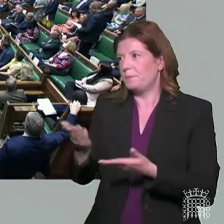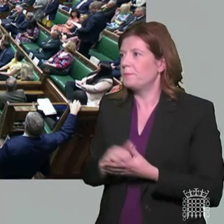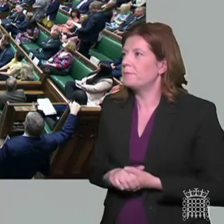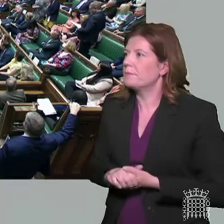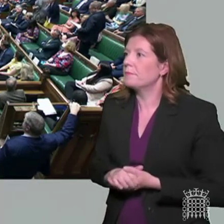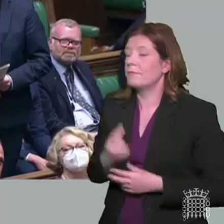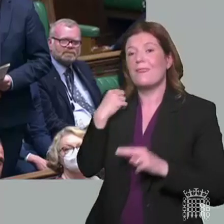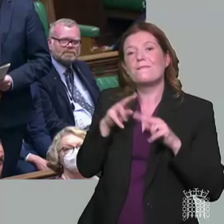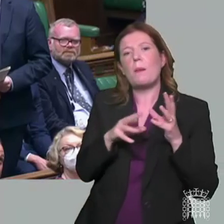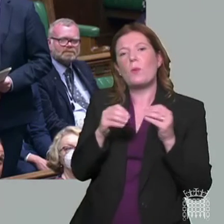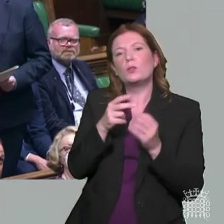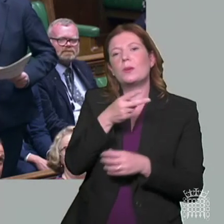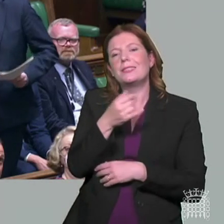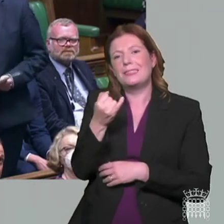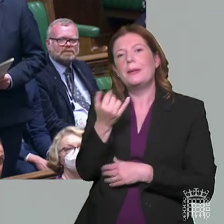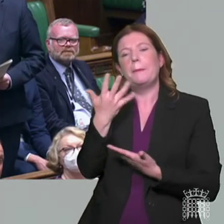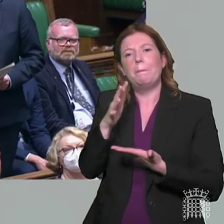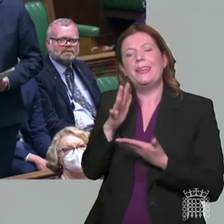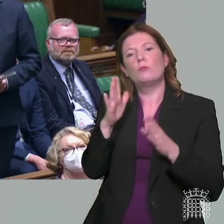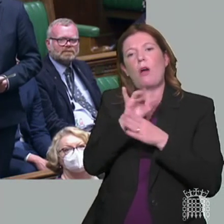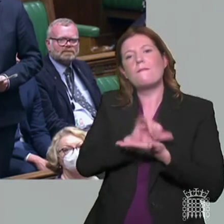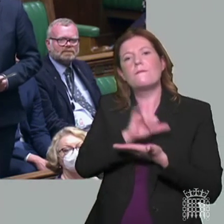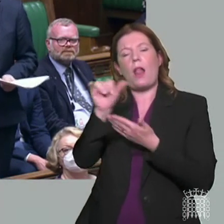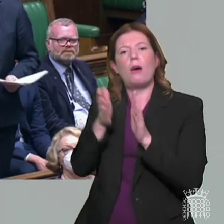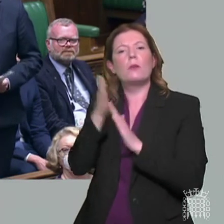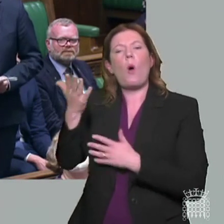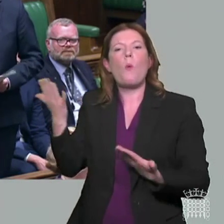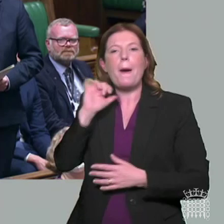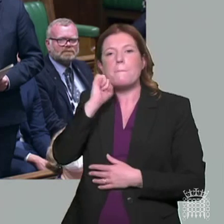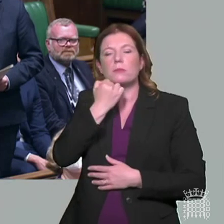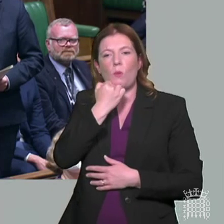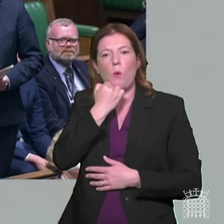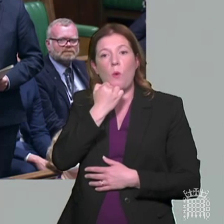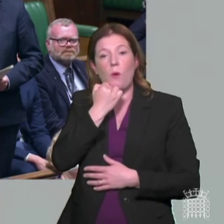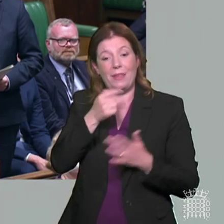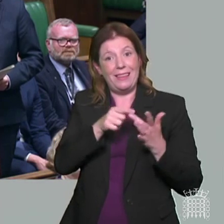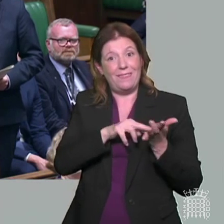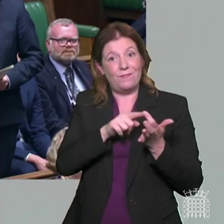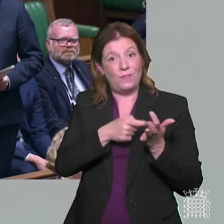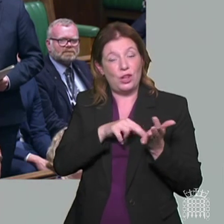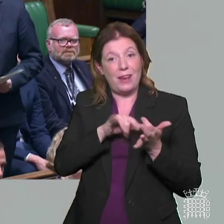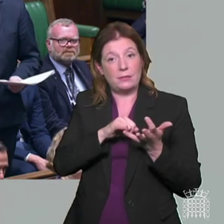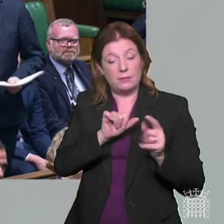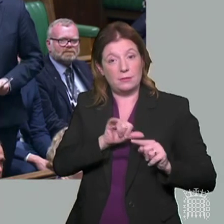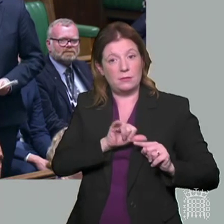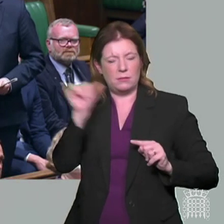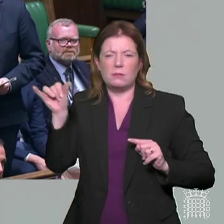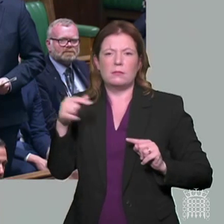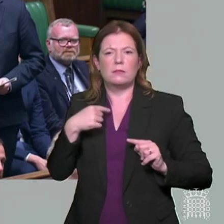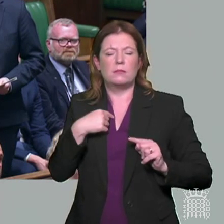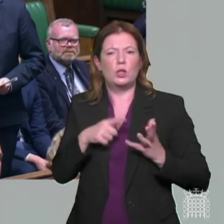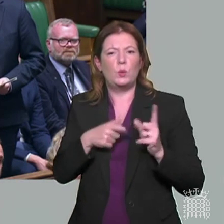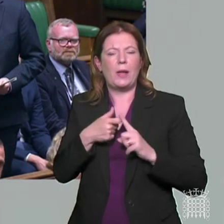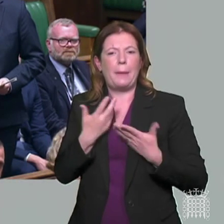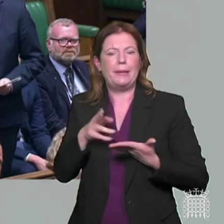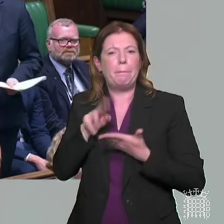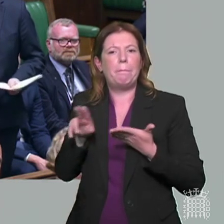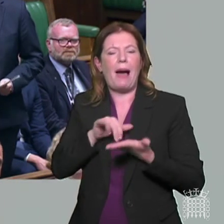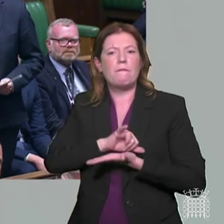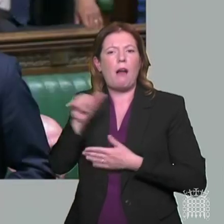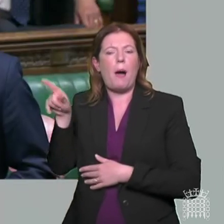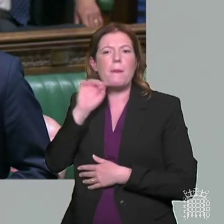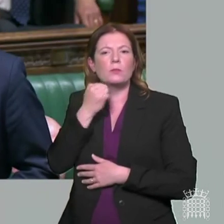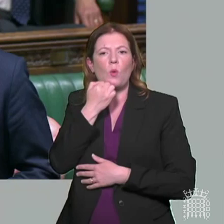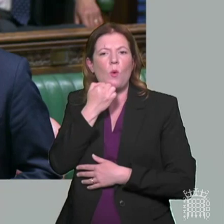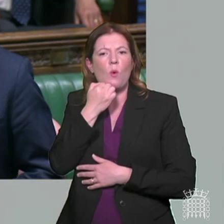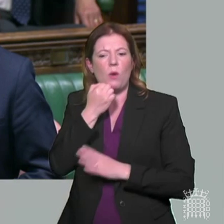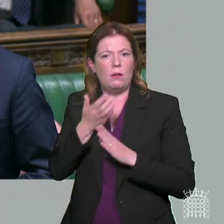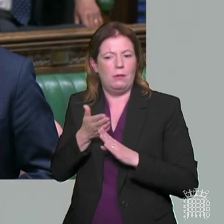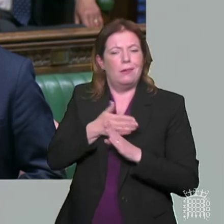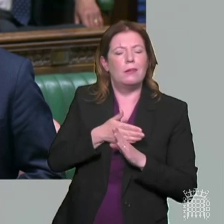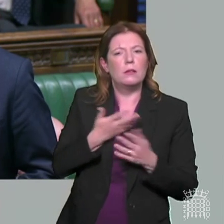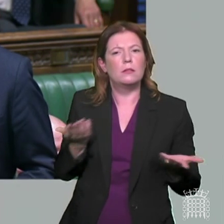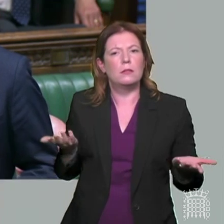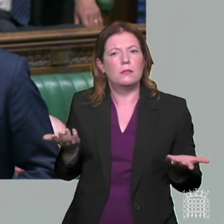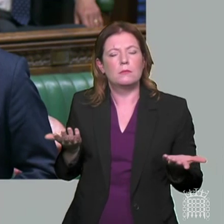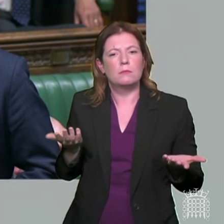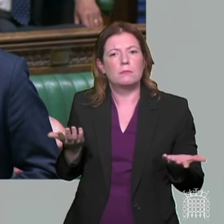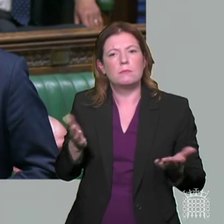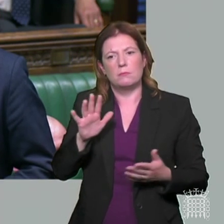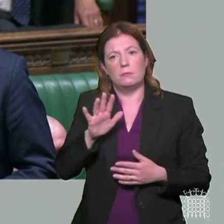On 26 February, a private charter flight to Moscow was allowed to take off from Inverness airport, in an apparent breach of a UK ban on flights of that nature that had come into effect from midnight the day before.